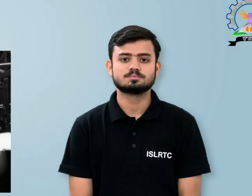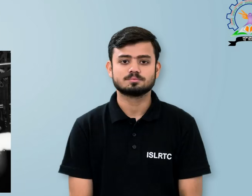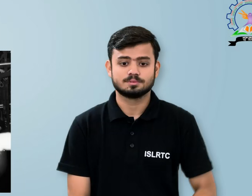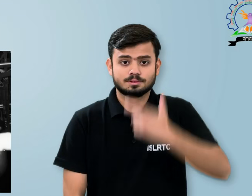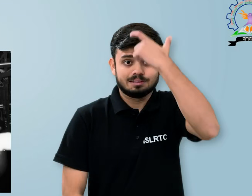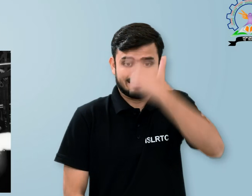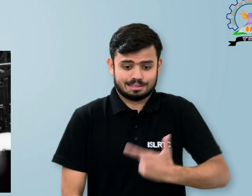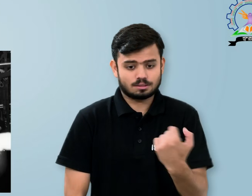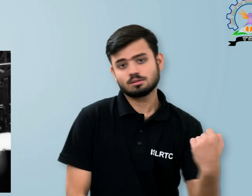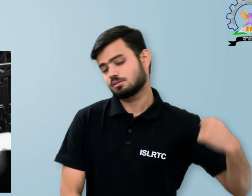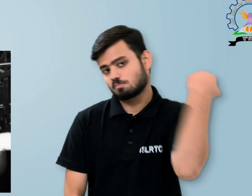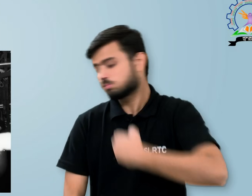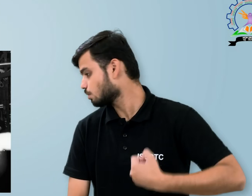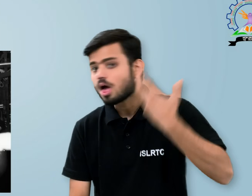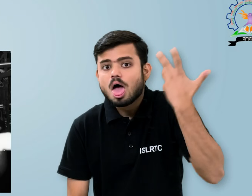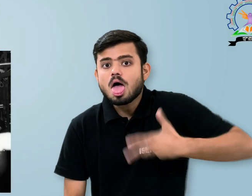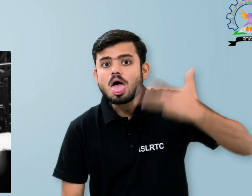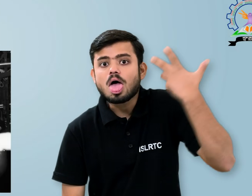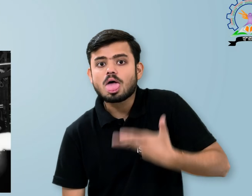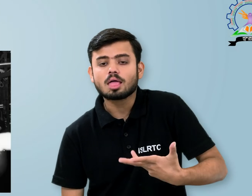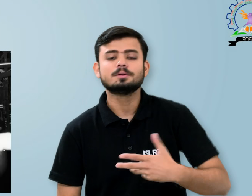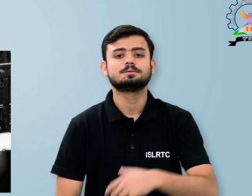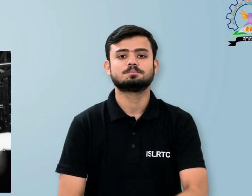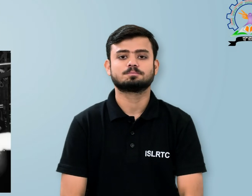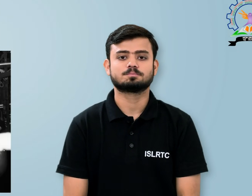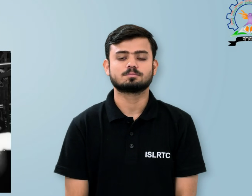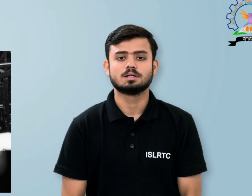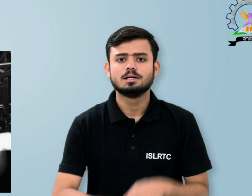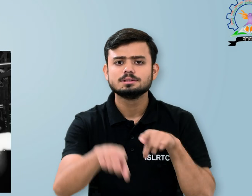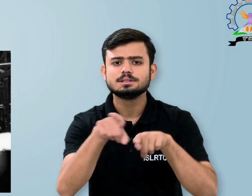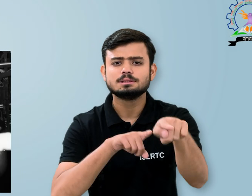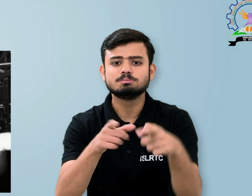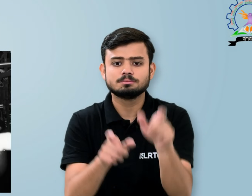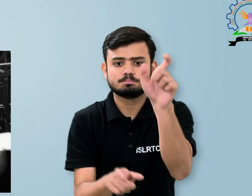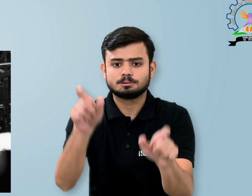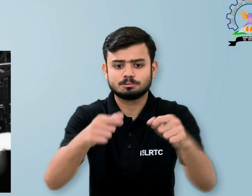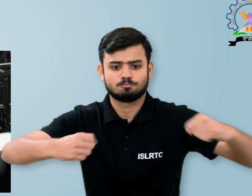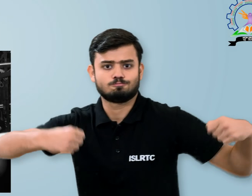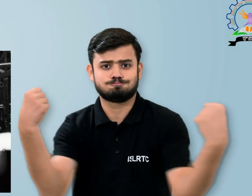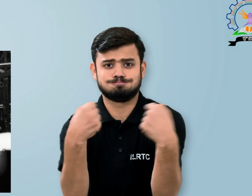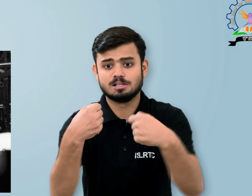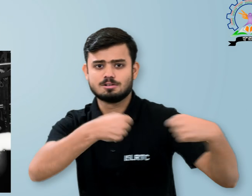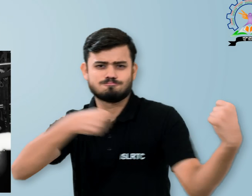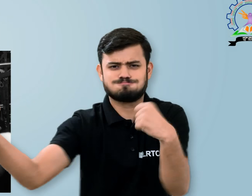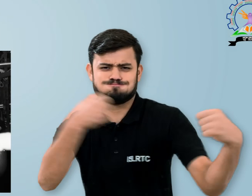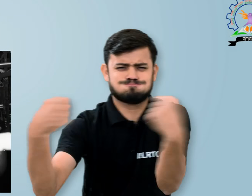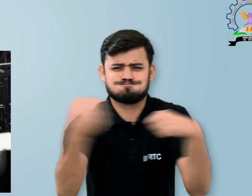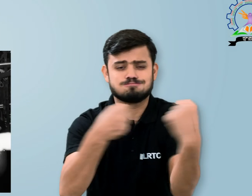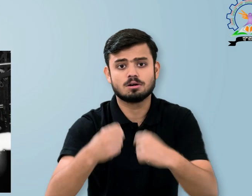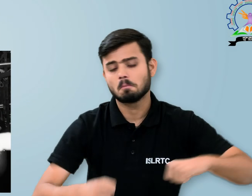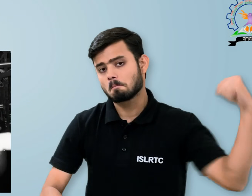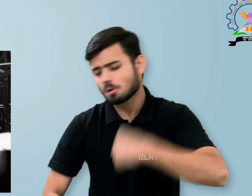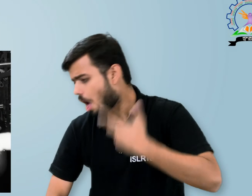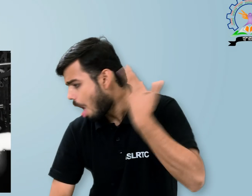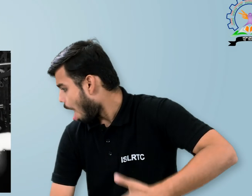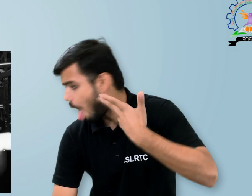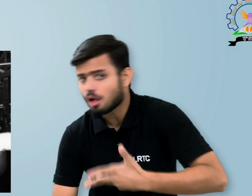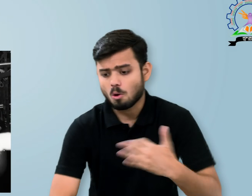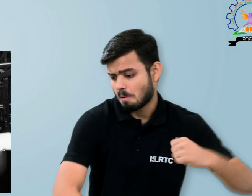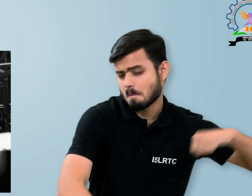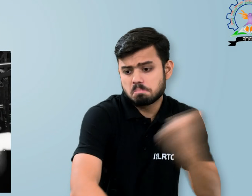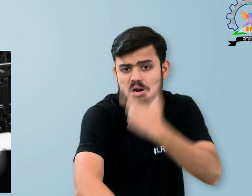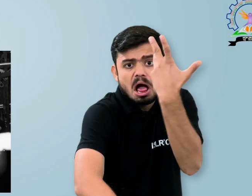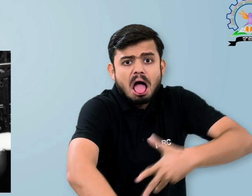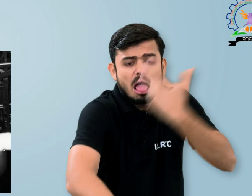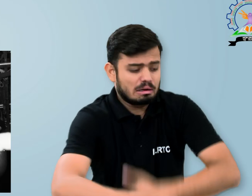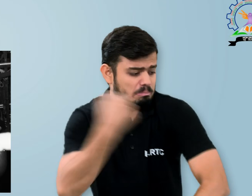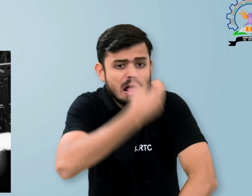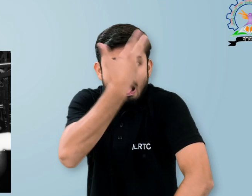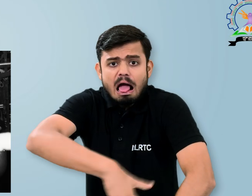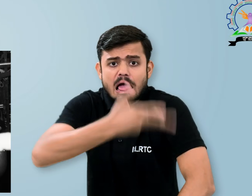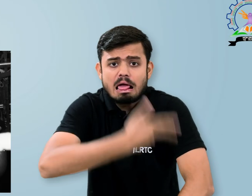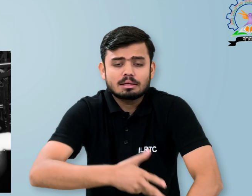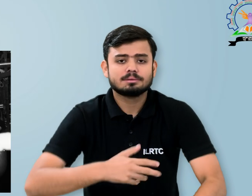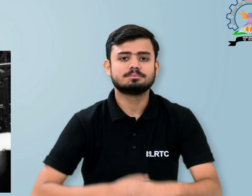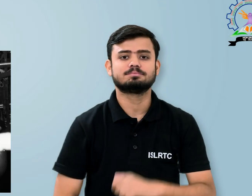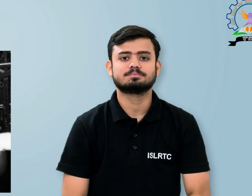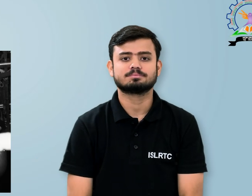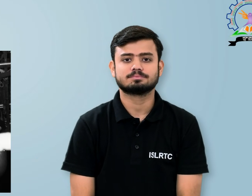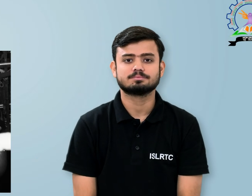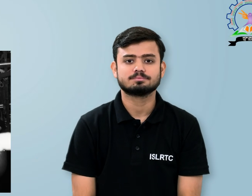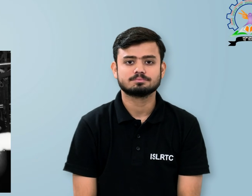Bleeder A boxer who gets cut easily.